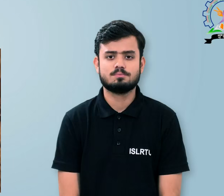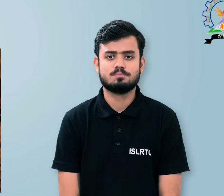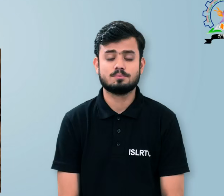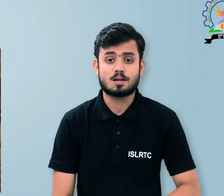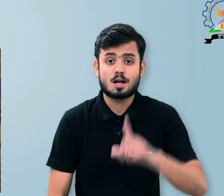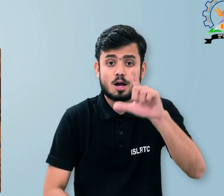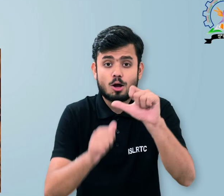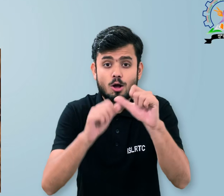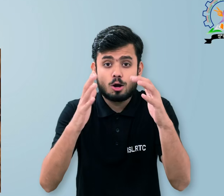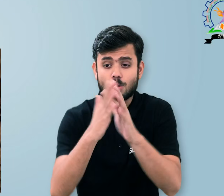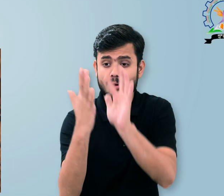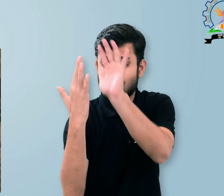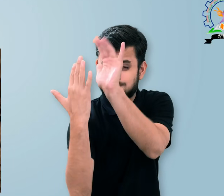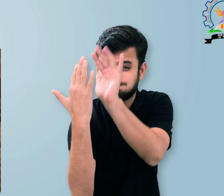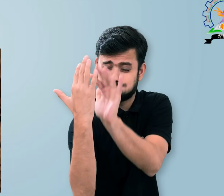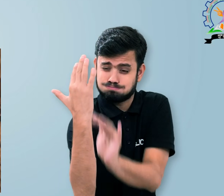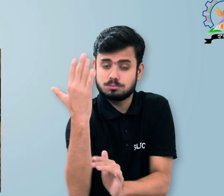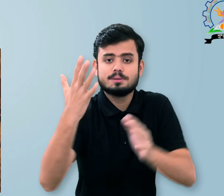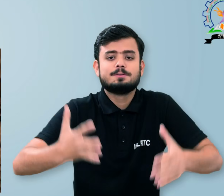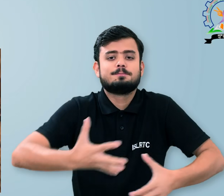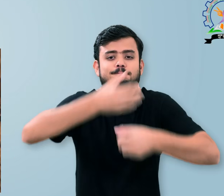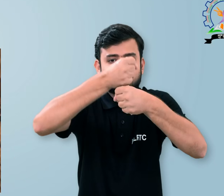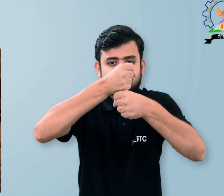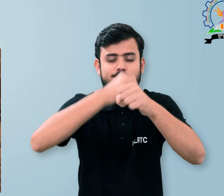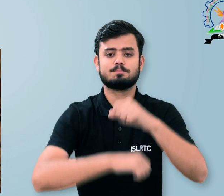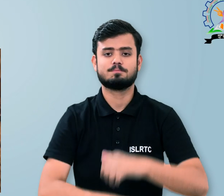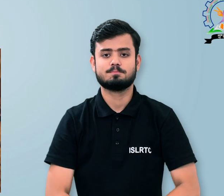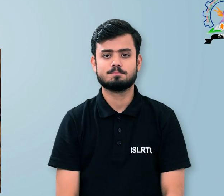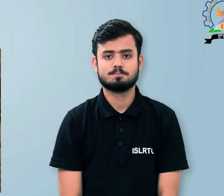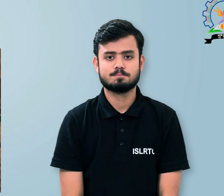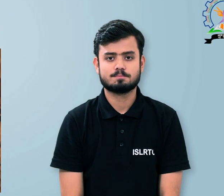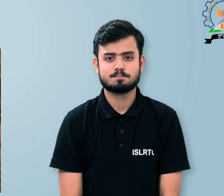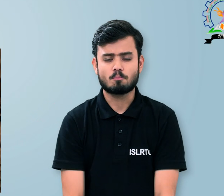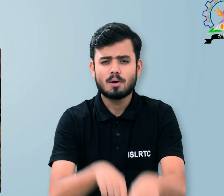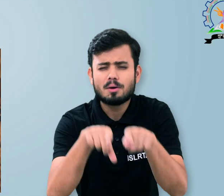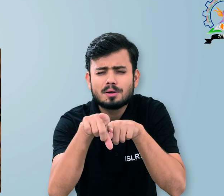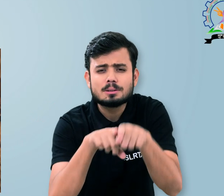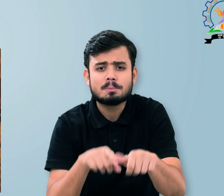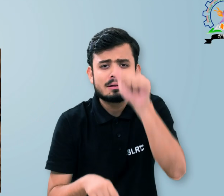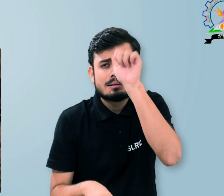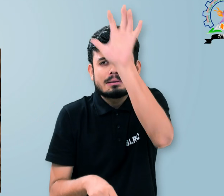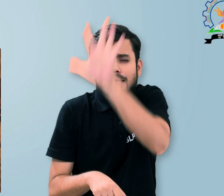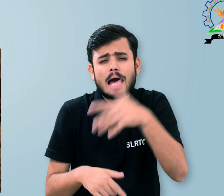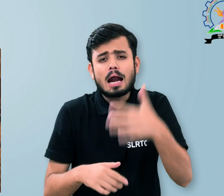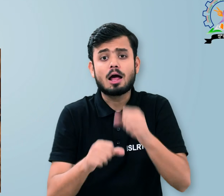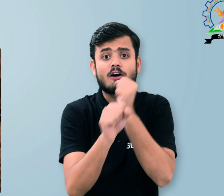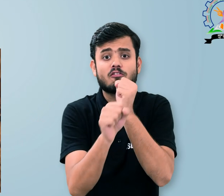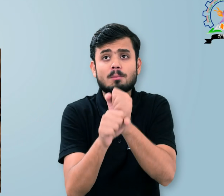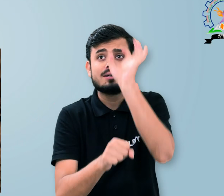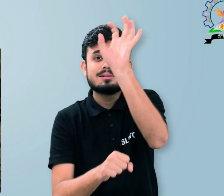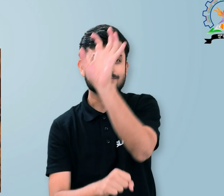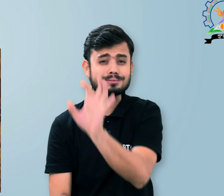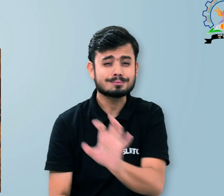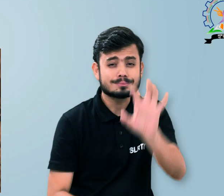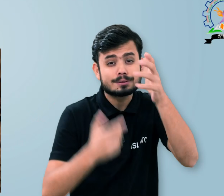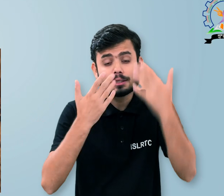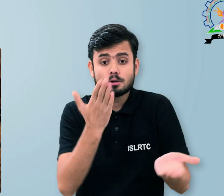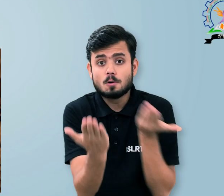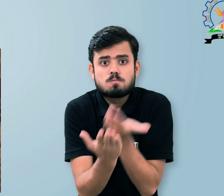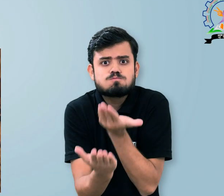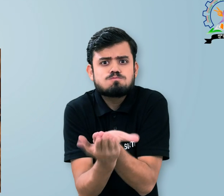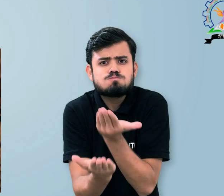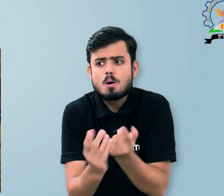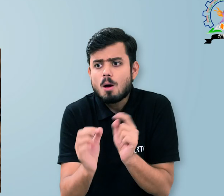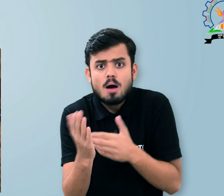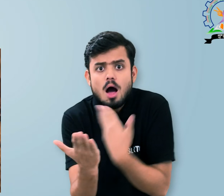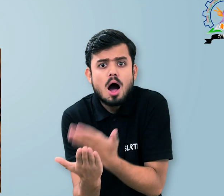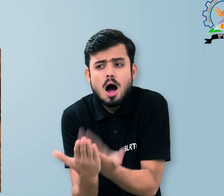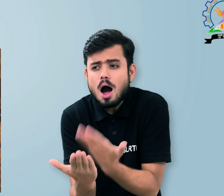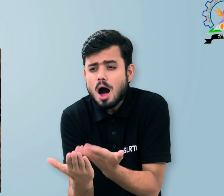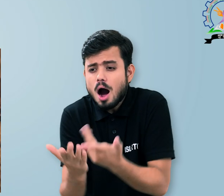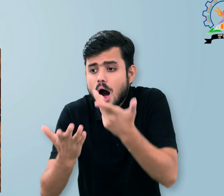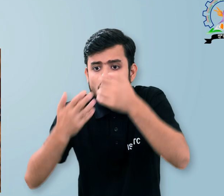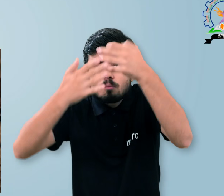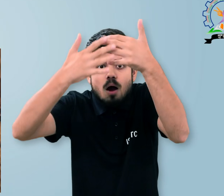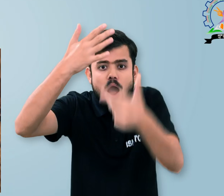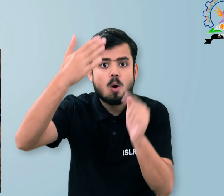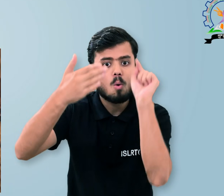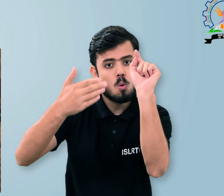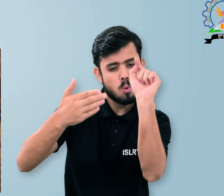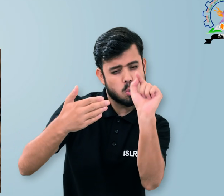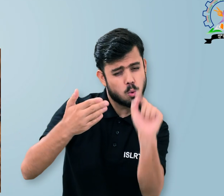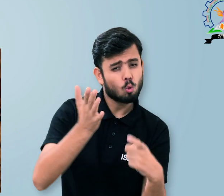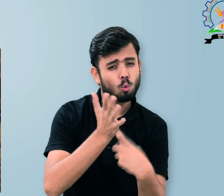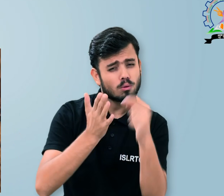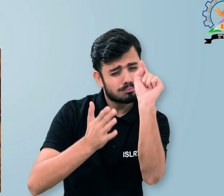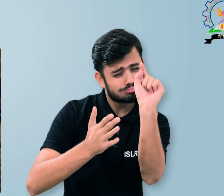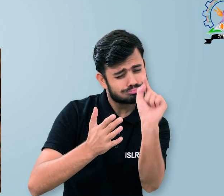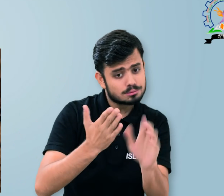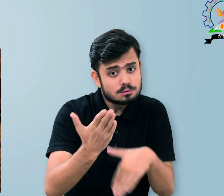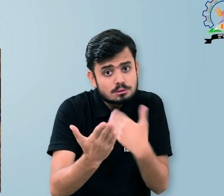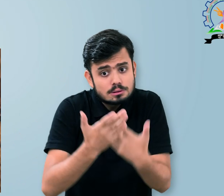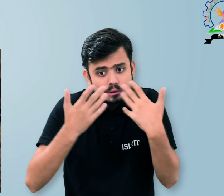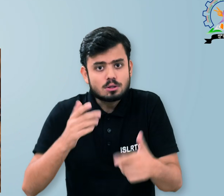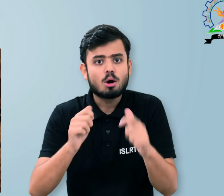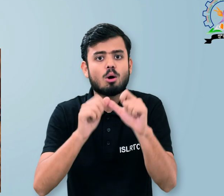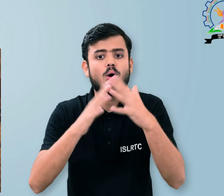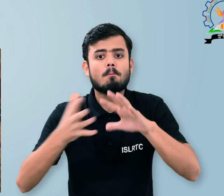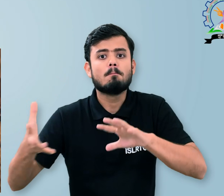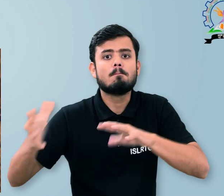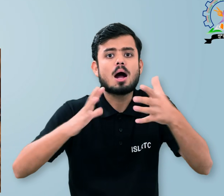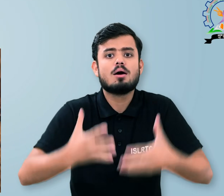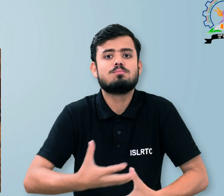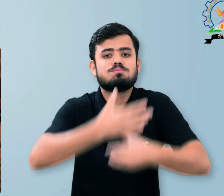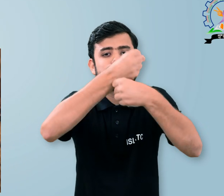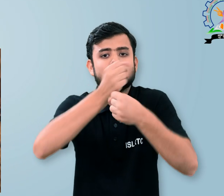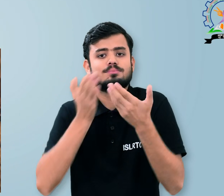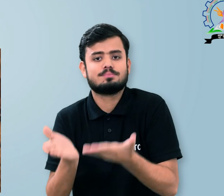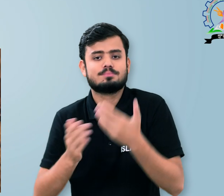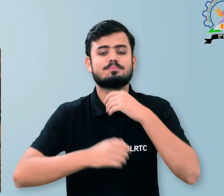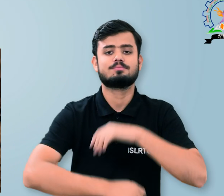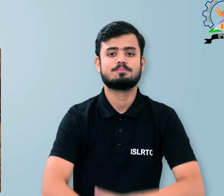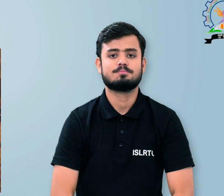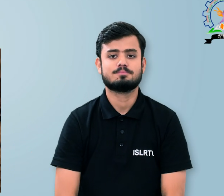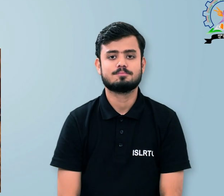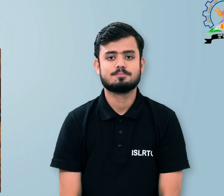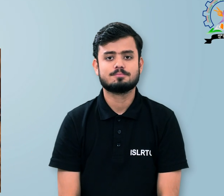Legislation A law or set of laws suggested by a government and made official by a parliament.